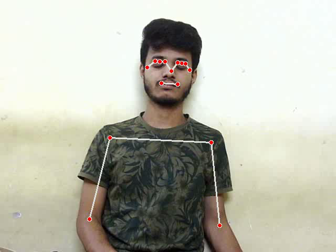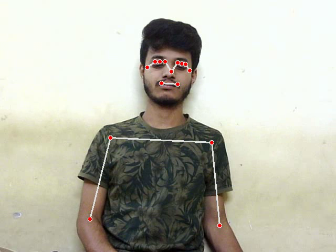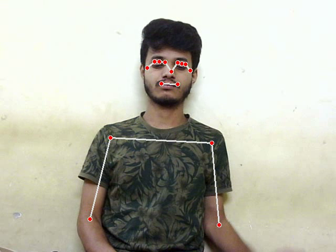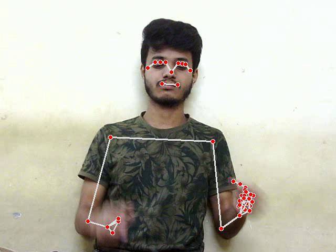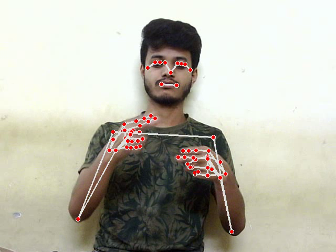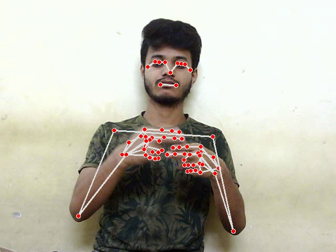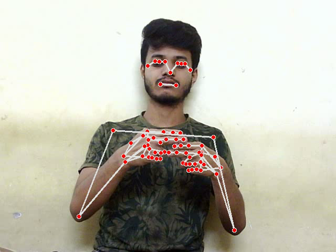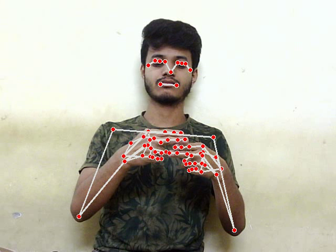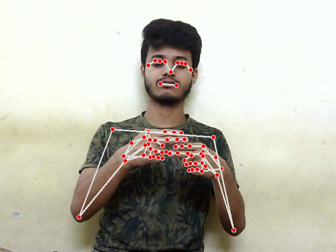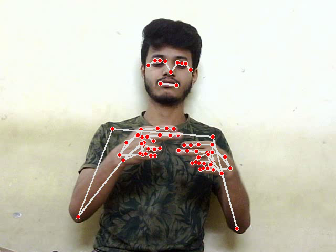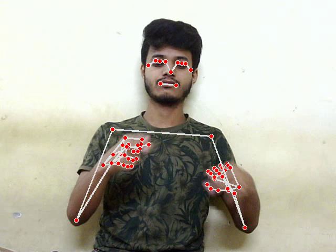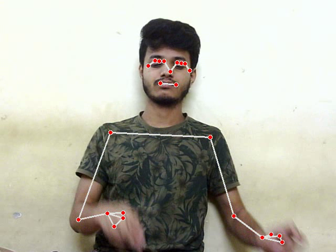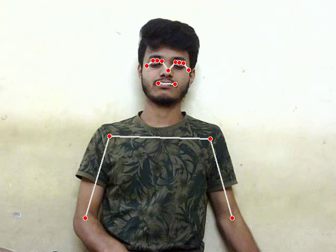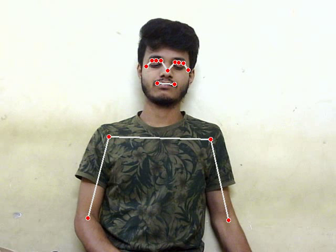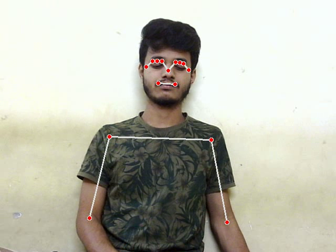name